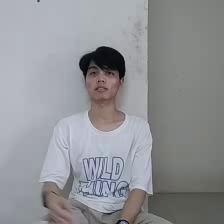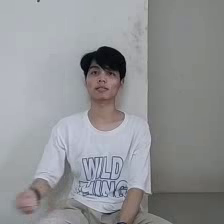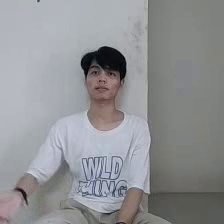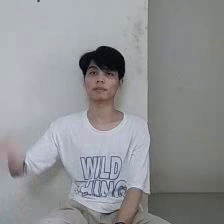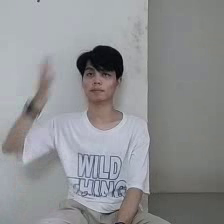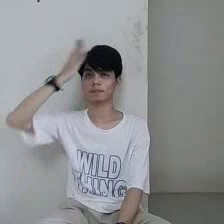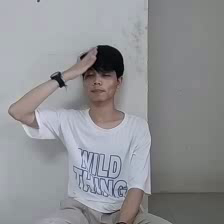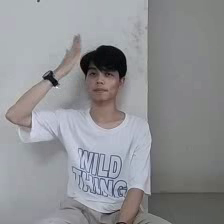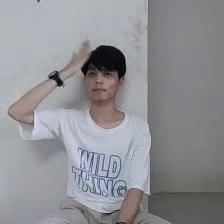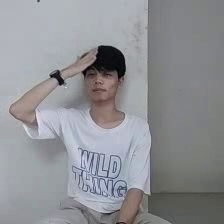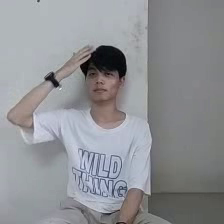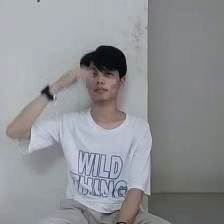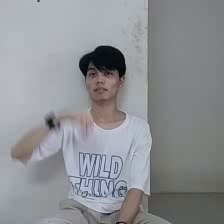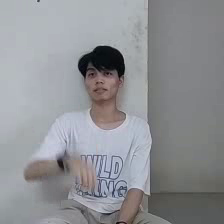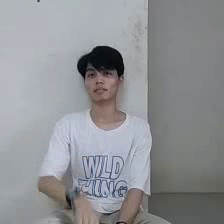Biết